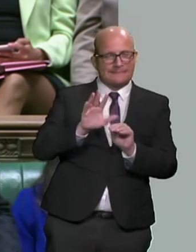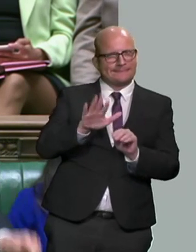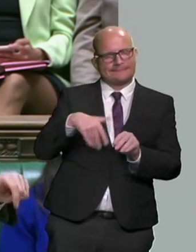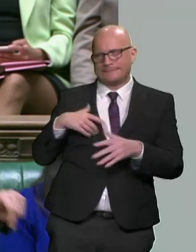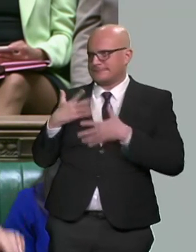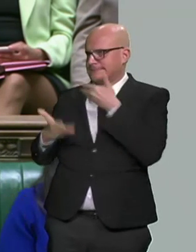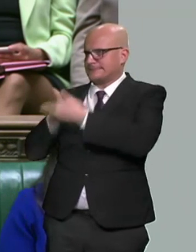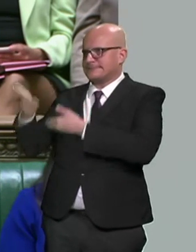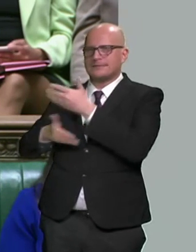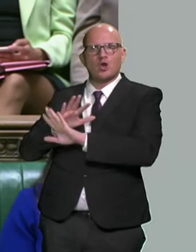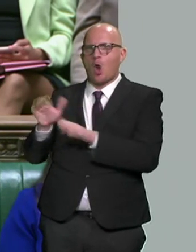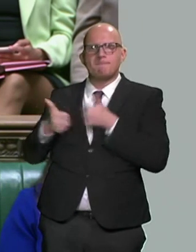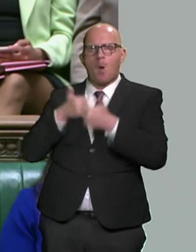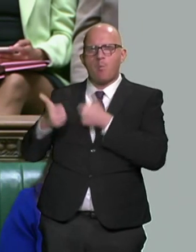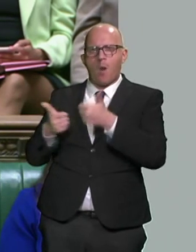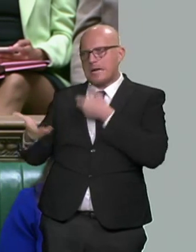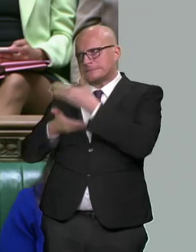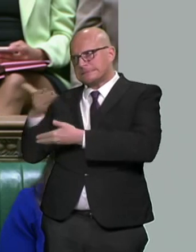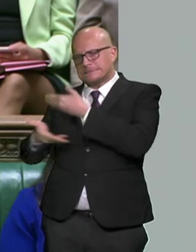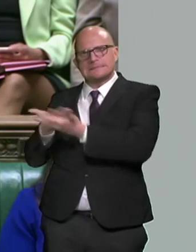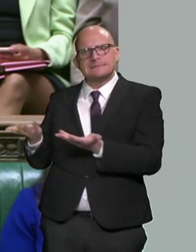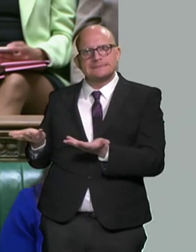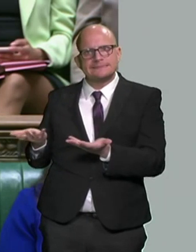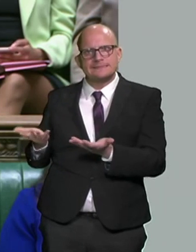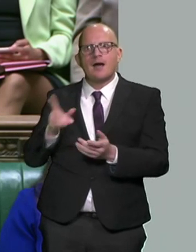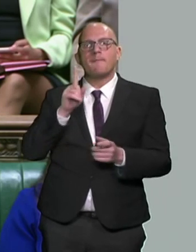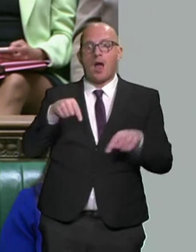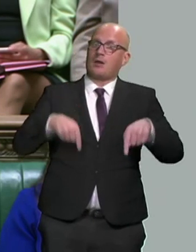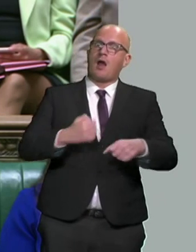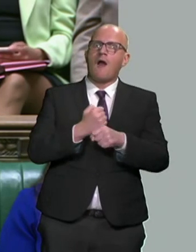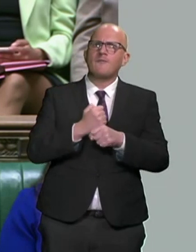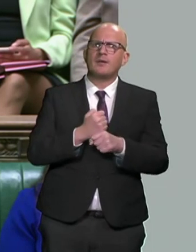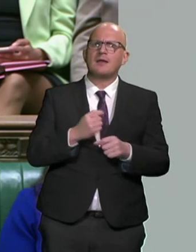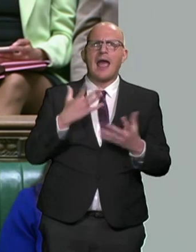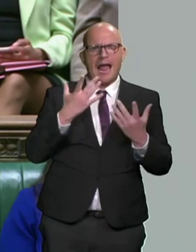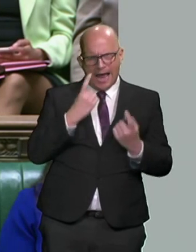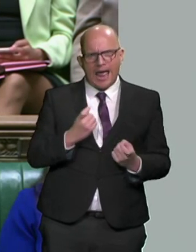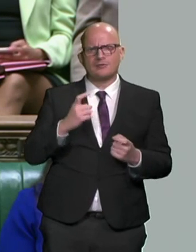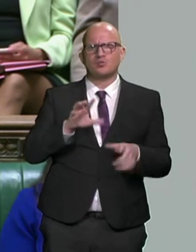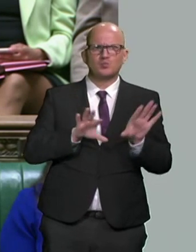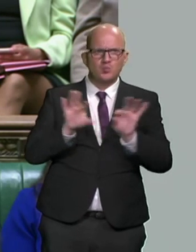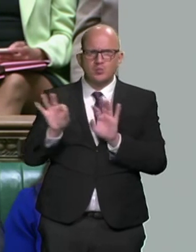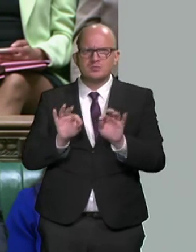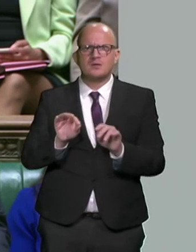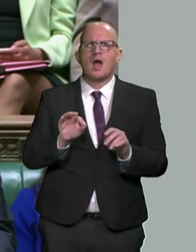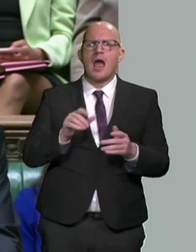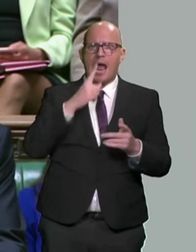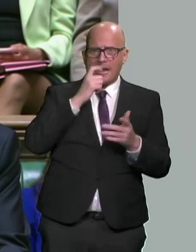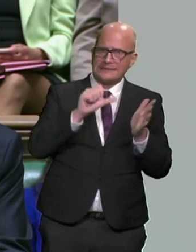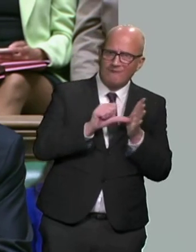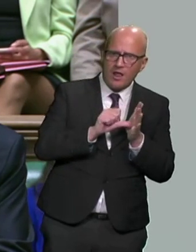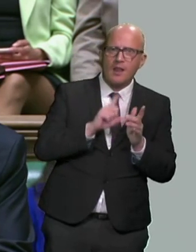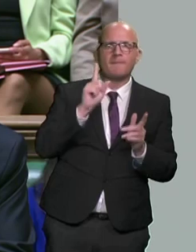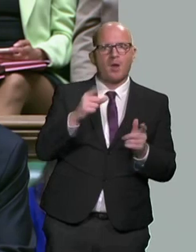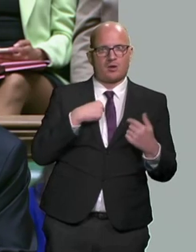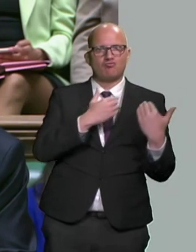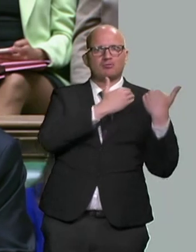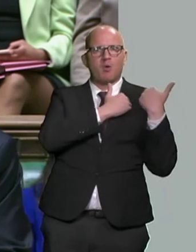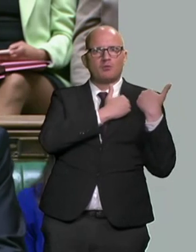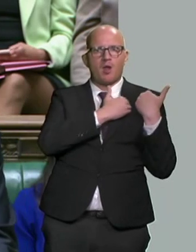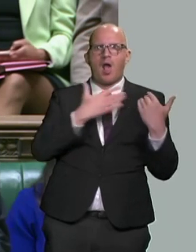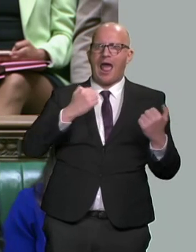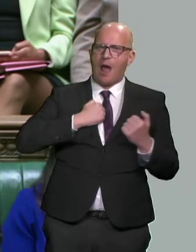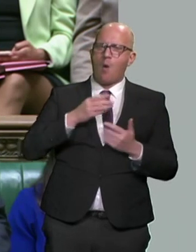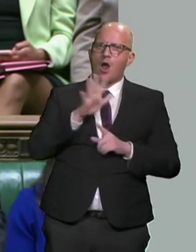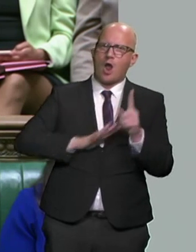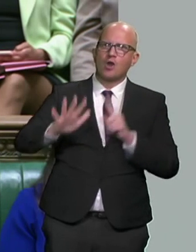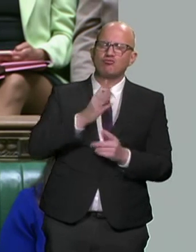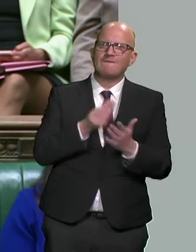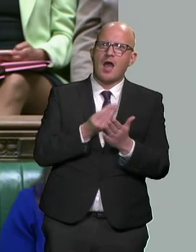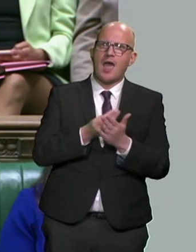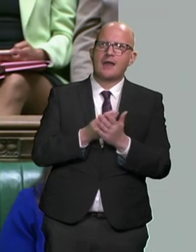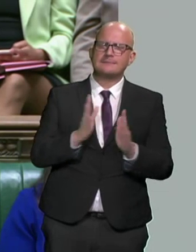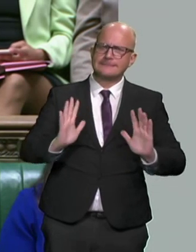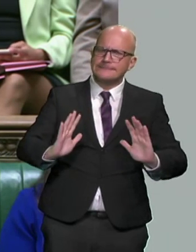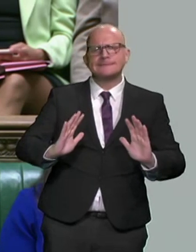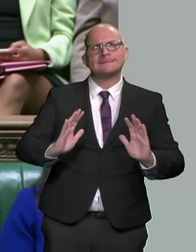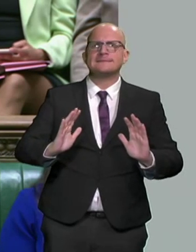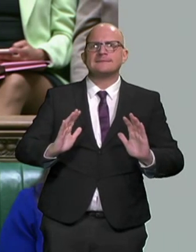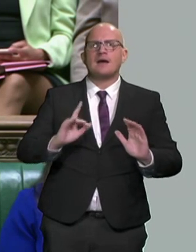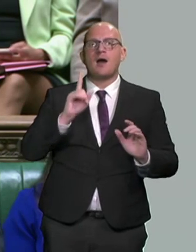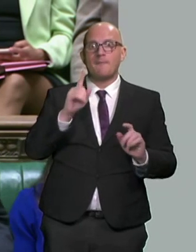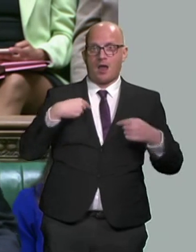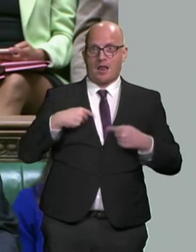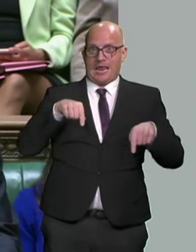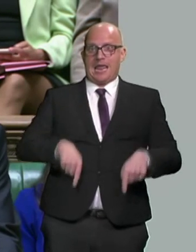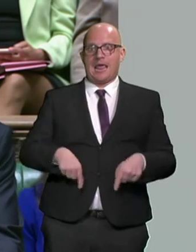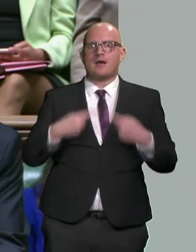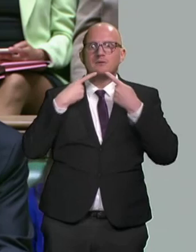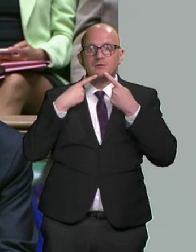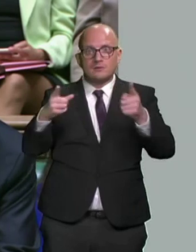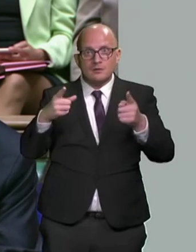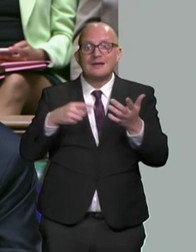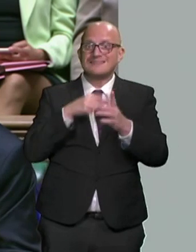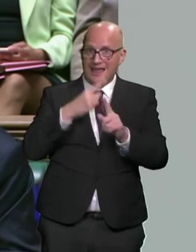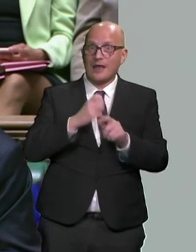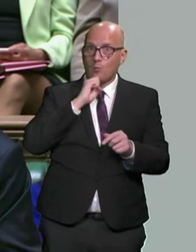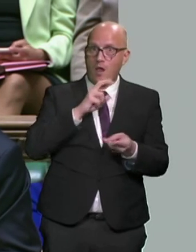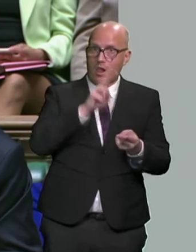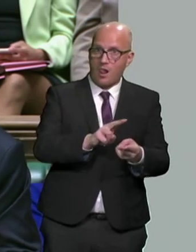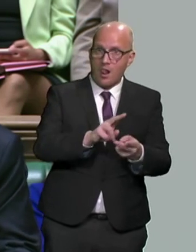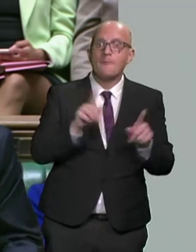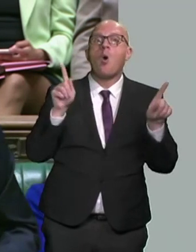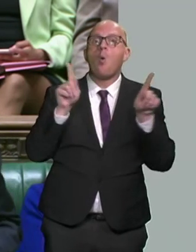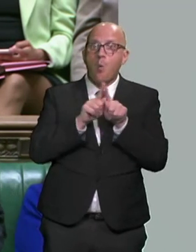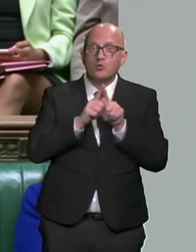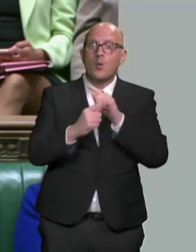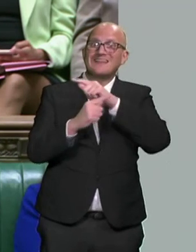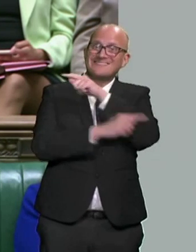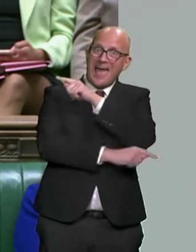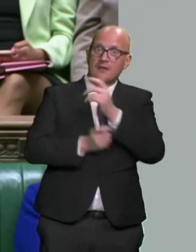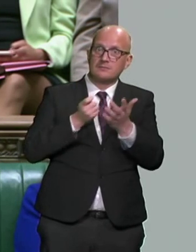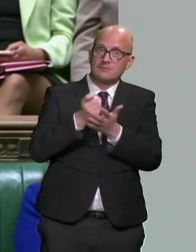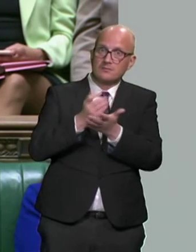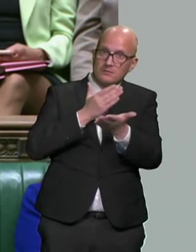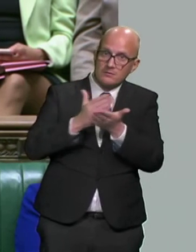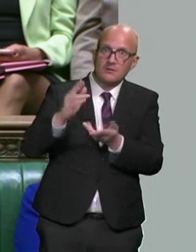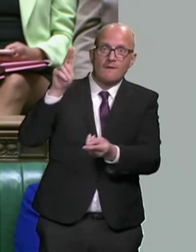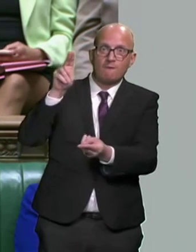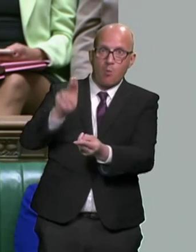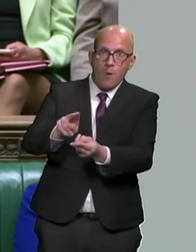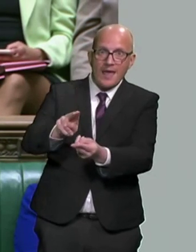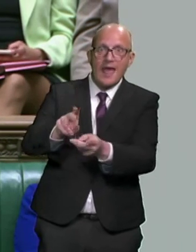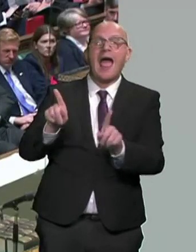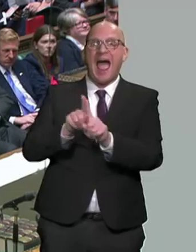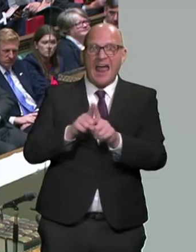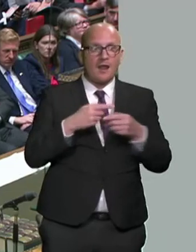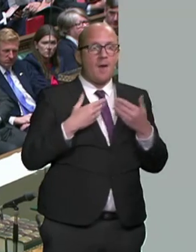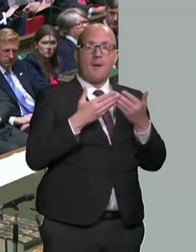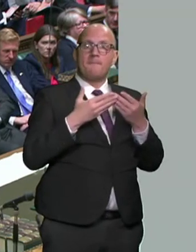It is only because this Government have been prepared to make difficult but responsible choices in order to fix our public finances that I can stand here and tell this House not only that taxes are being cut, but that debt is also falling while public spending is increasing.